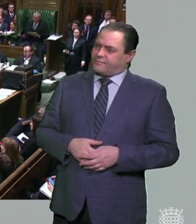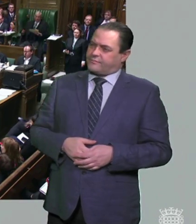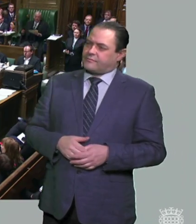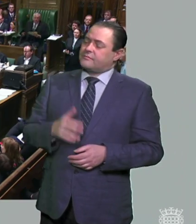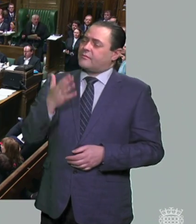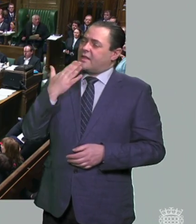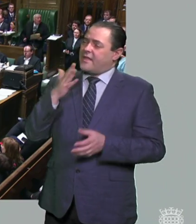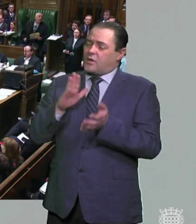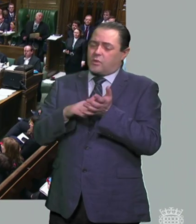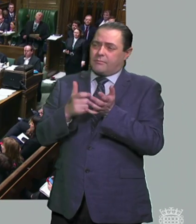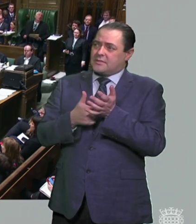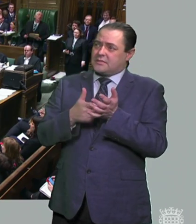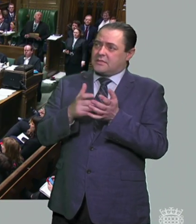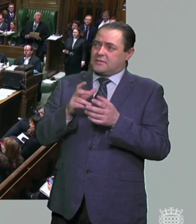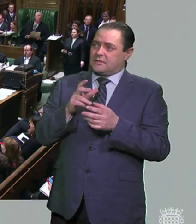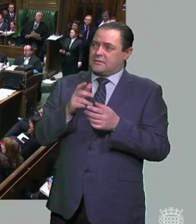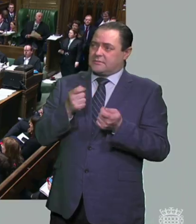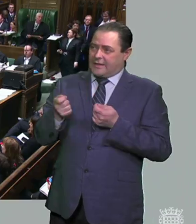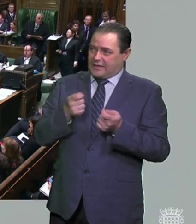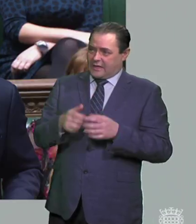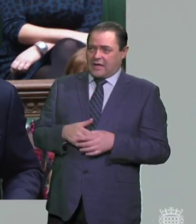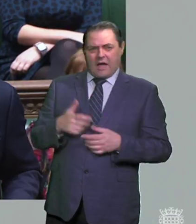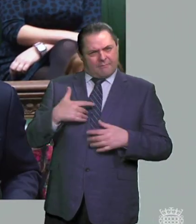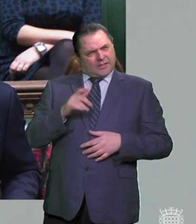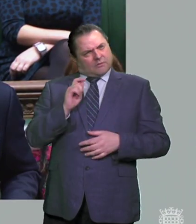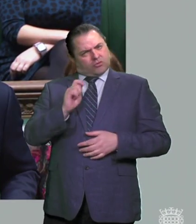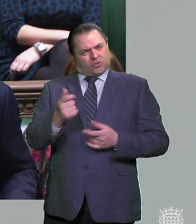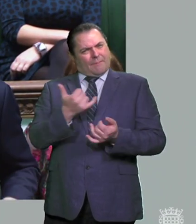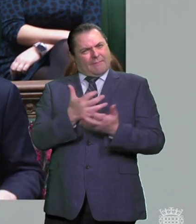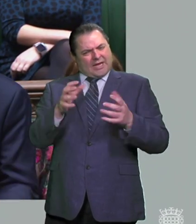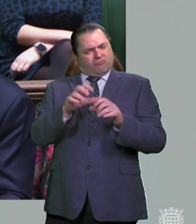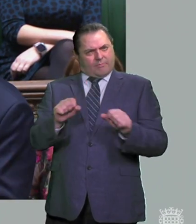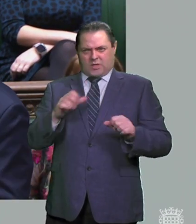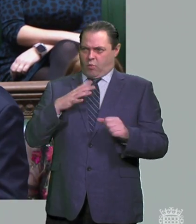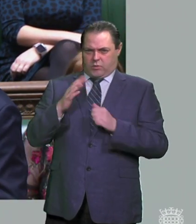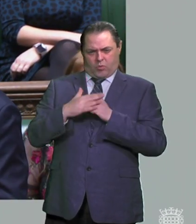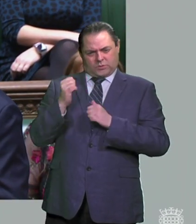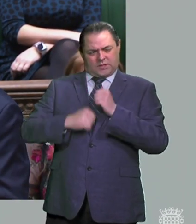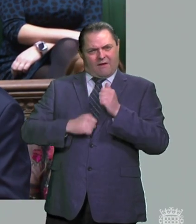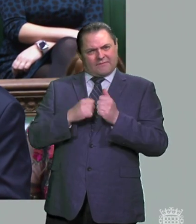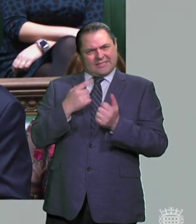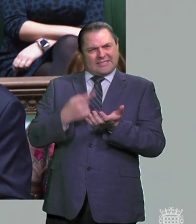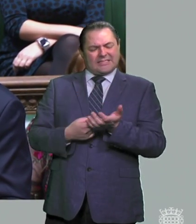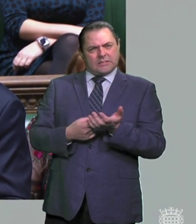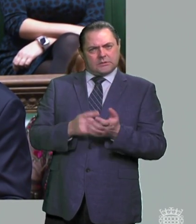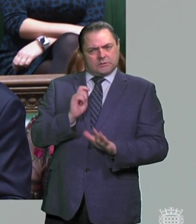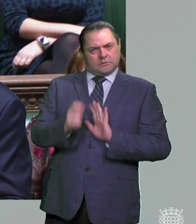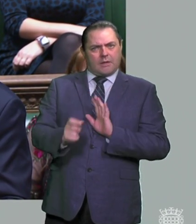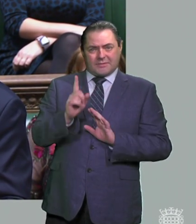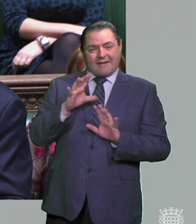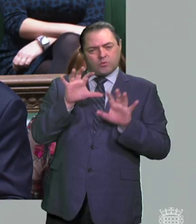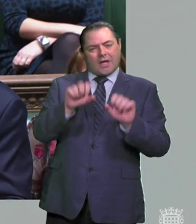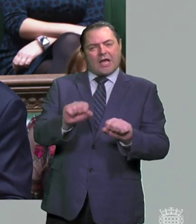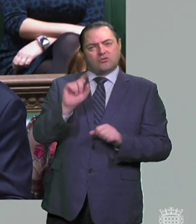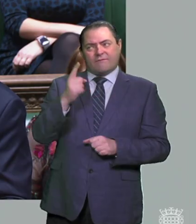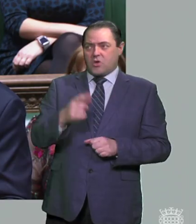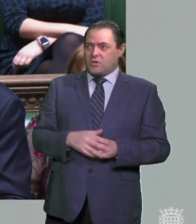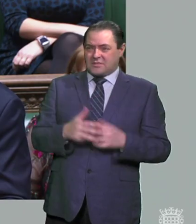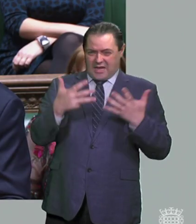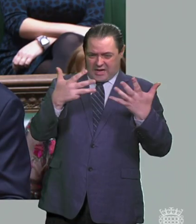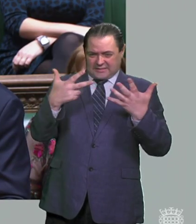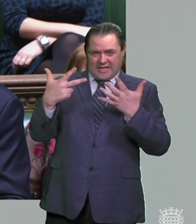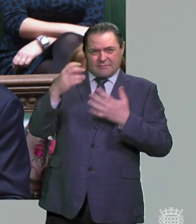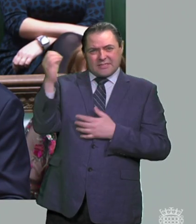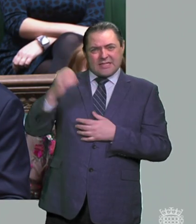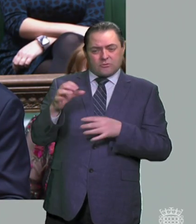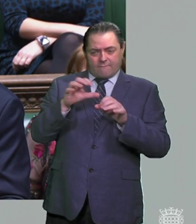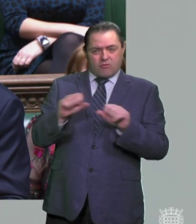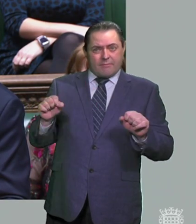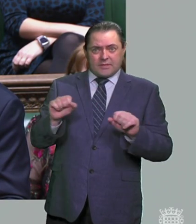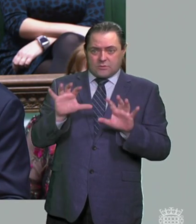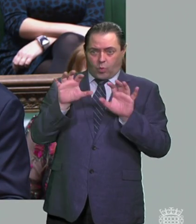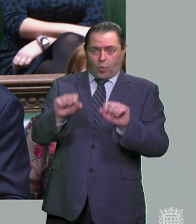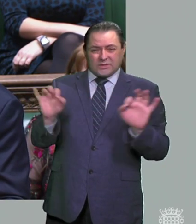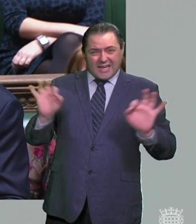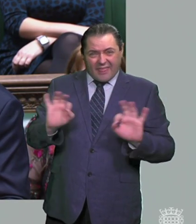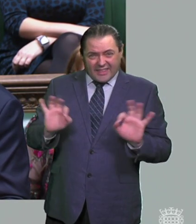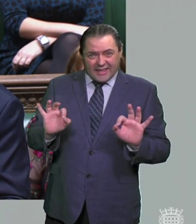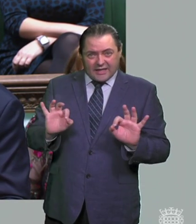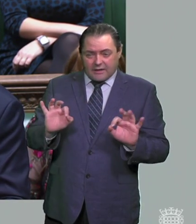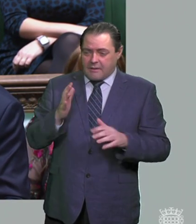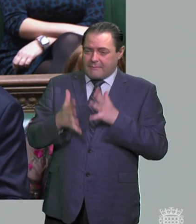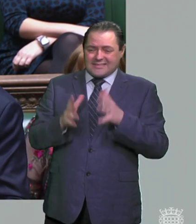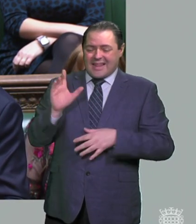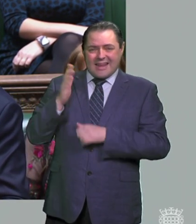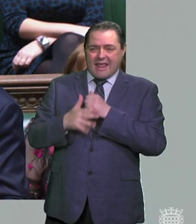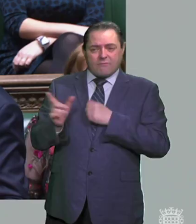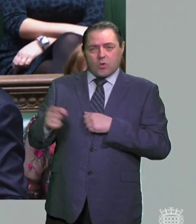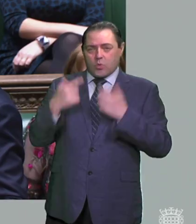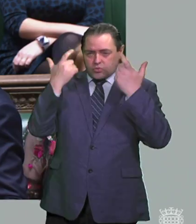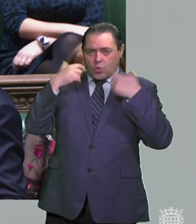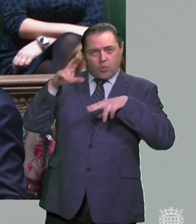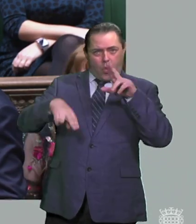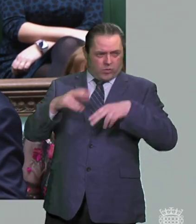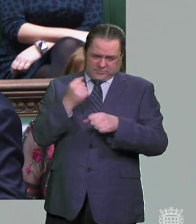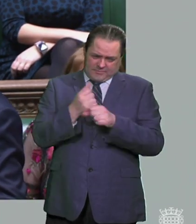Thank you, Mr Speaker. I have prosecuted countless rapists and I support tougher sentences, but you have to catch the criminals first, and when 98% of rapists are not even being put before the court, that is a massive failure of the Government.